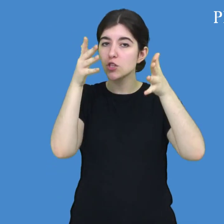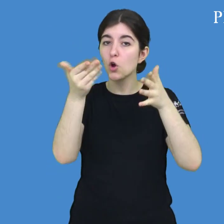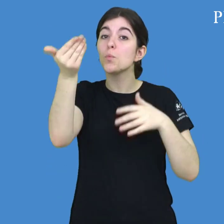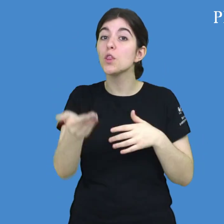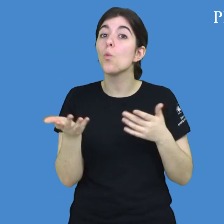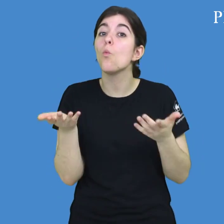importar